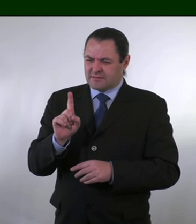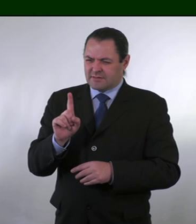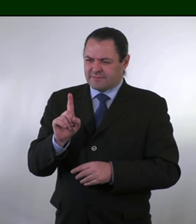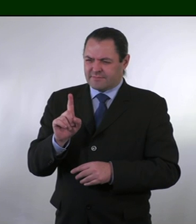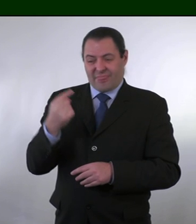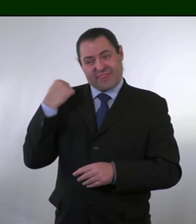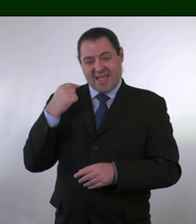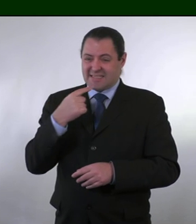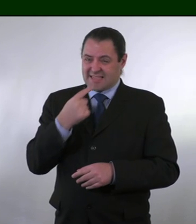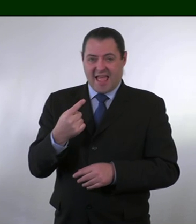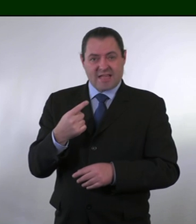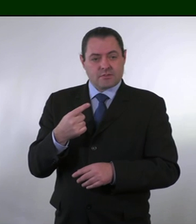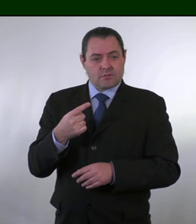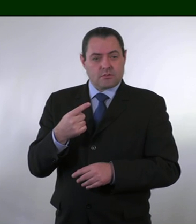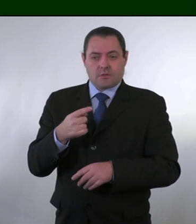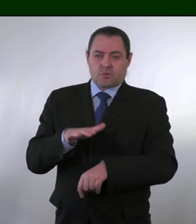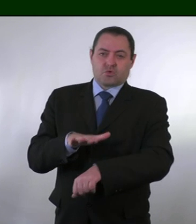He should make his mind up.